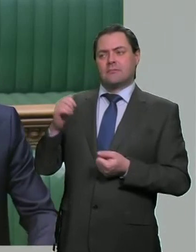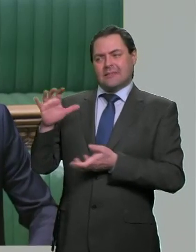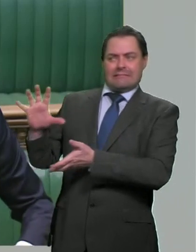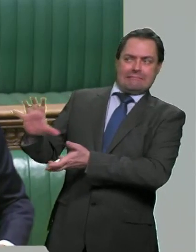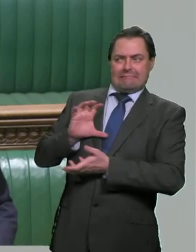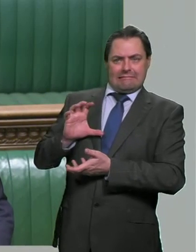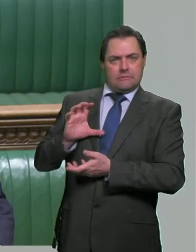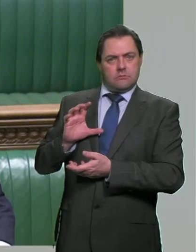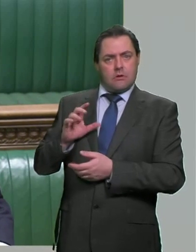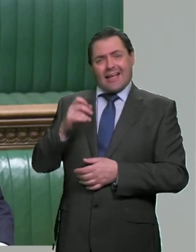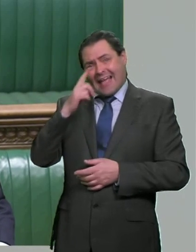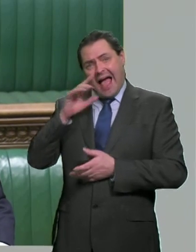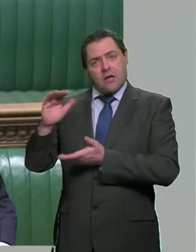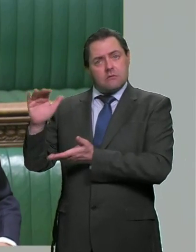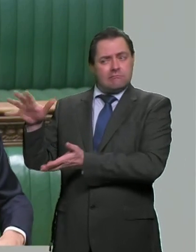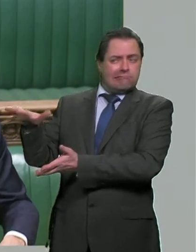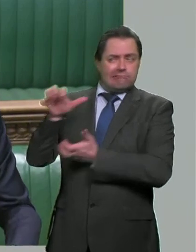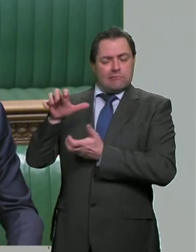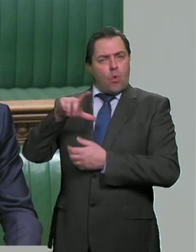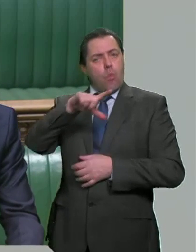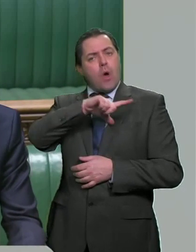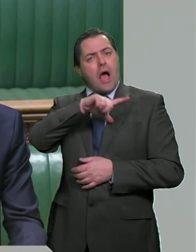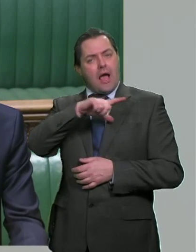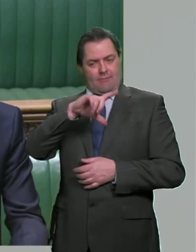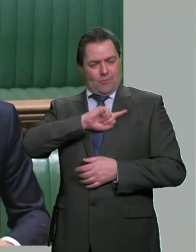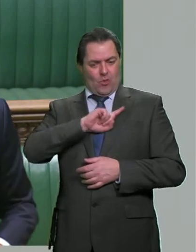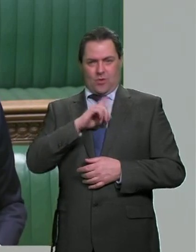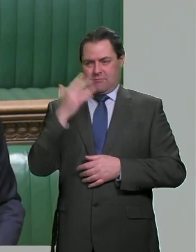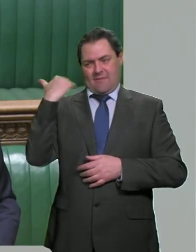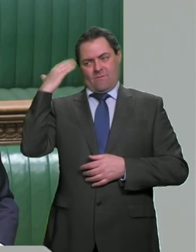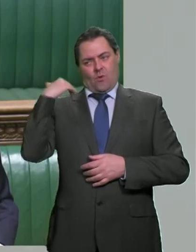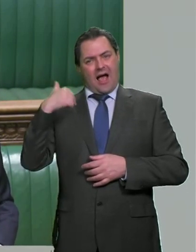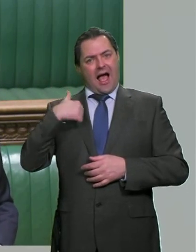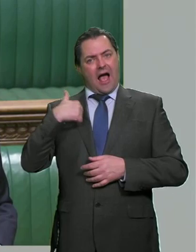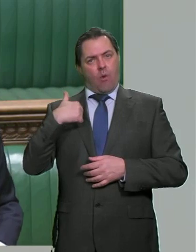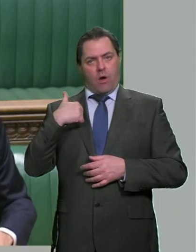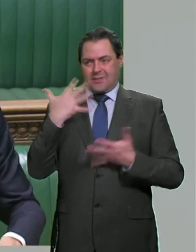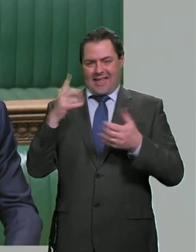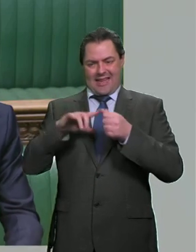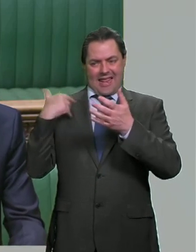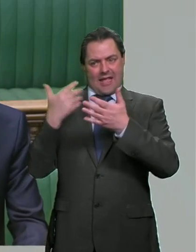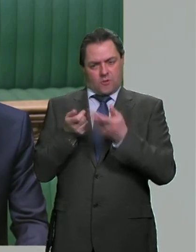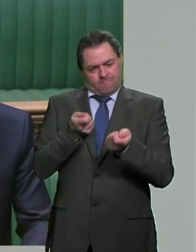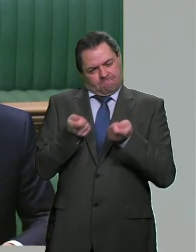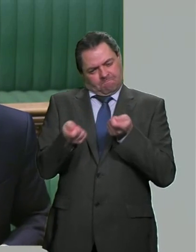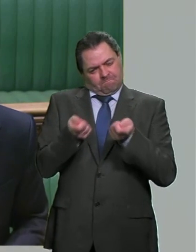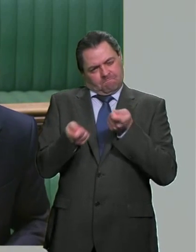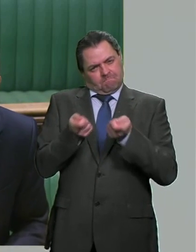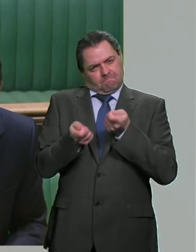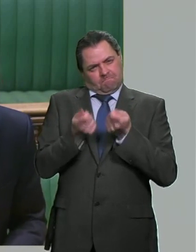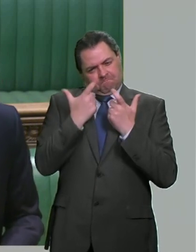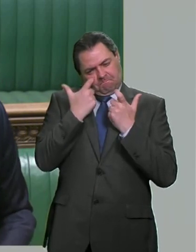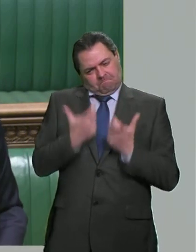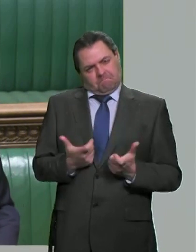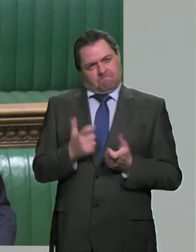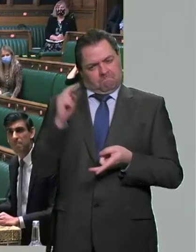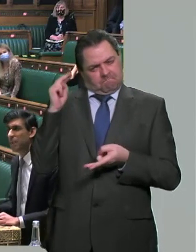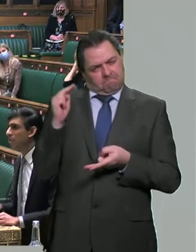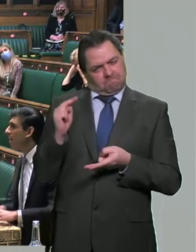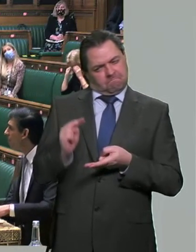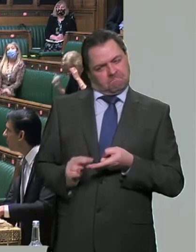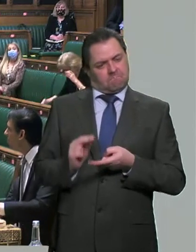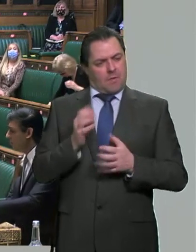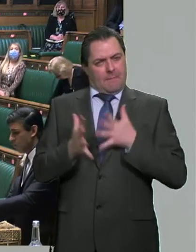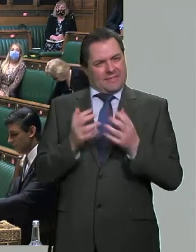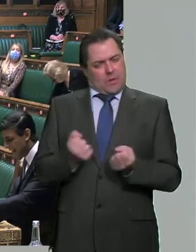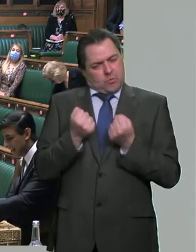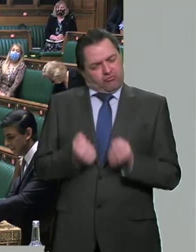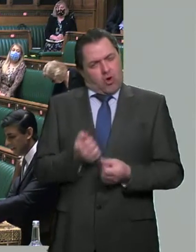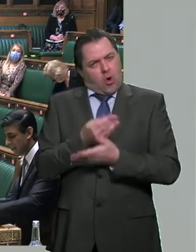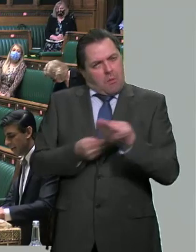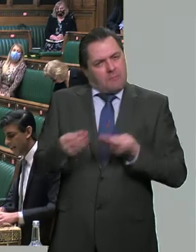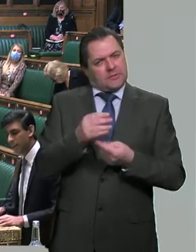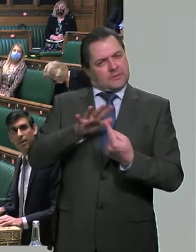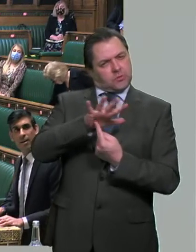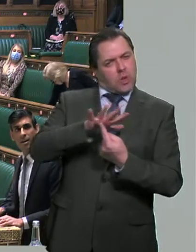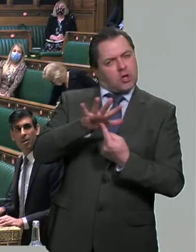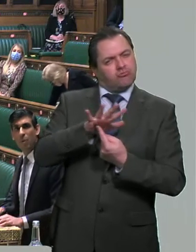The only reason we have been able to respond as boldly as we have to covid is because 10 years of Conservative Governments painstakingly rebuilt our fiscal resilience.